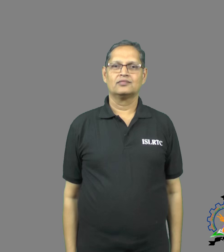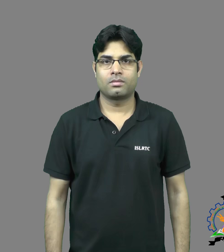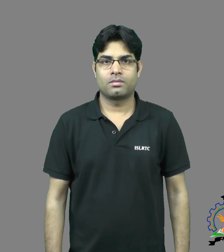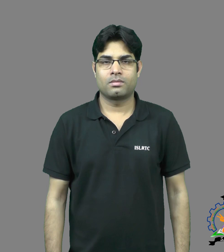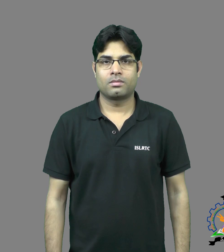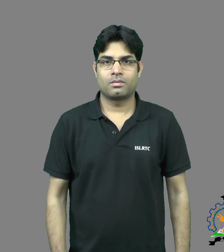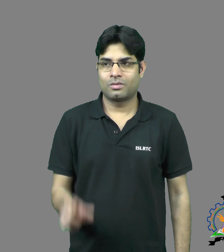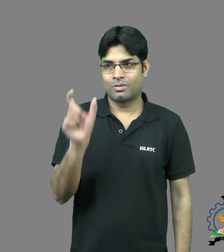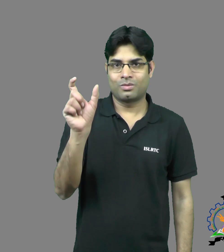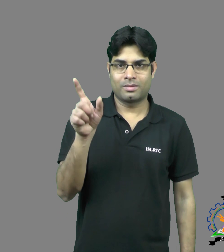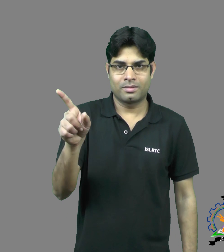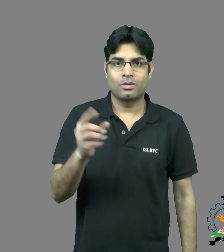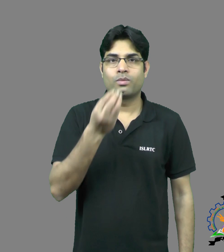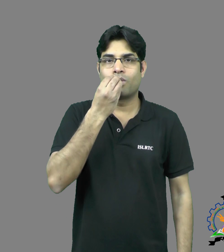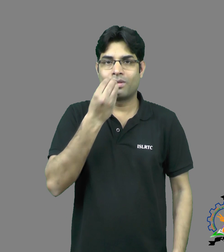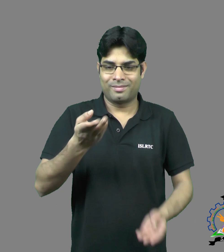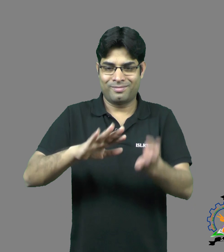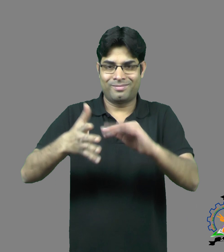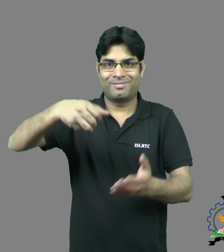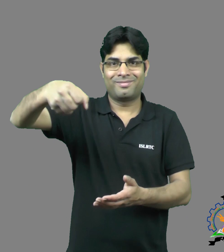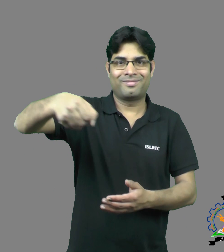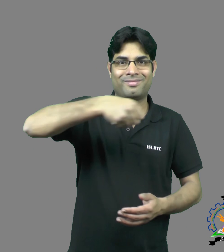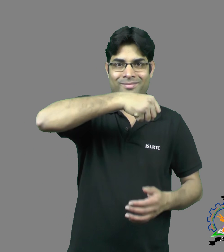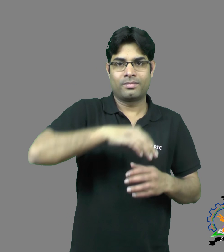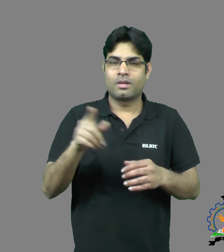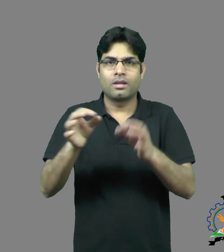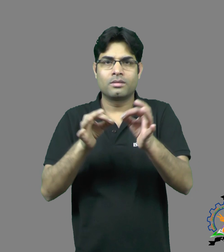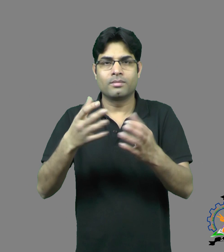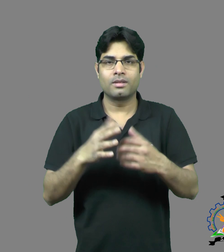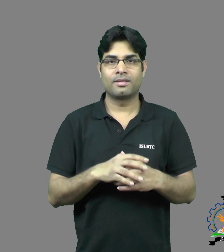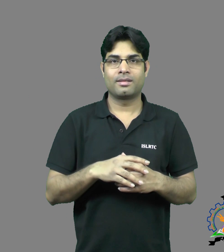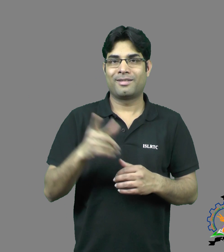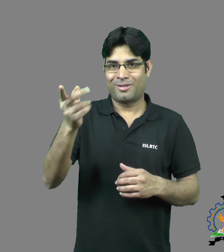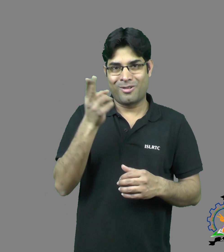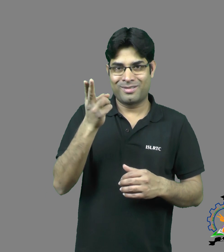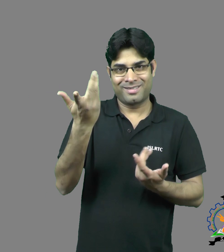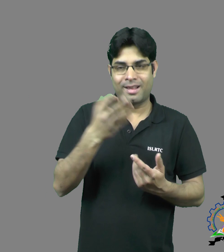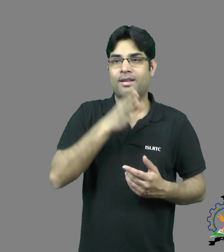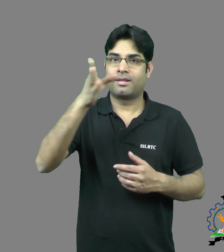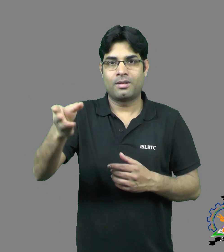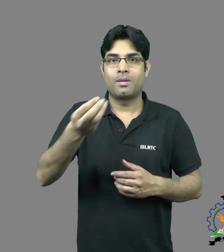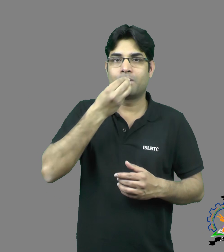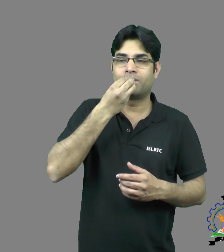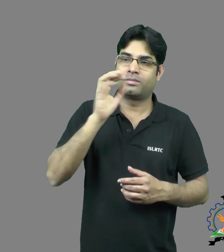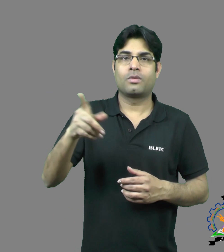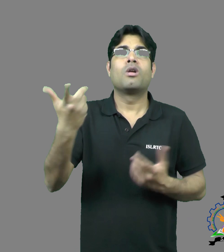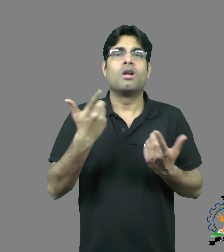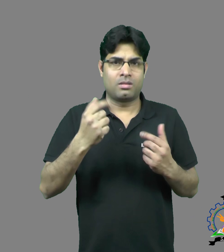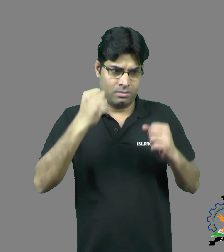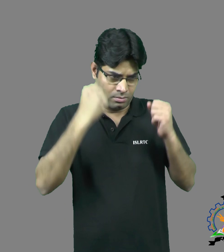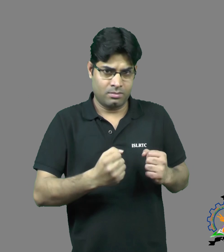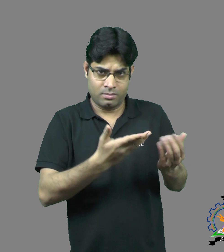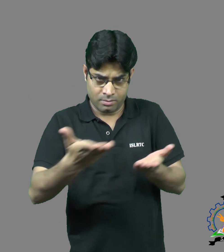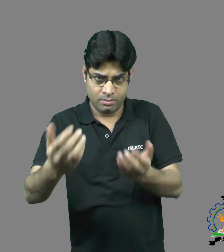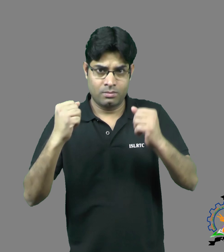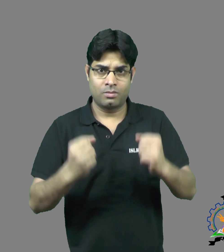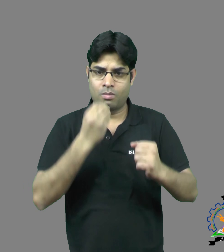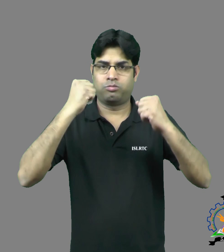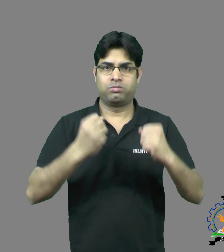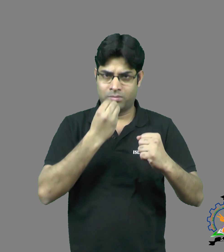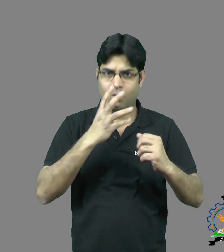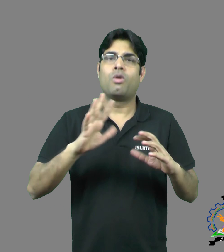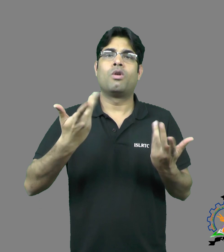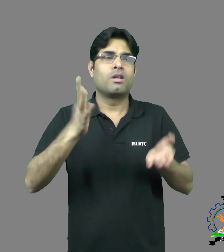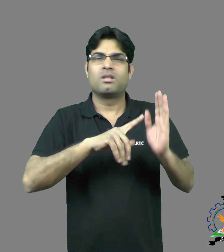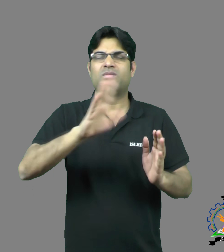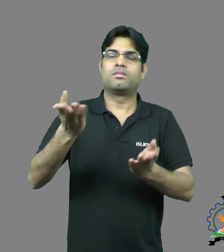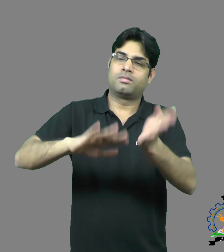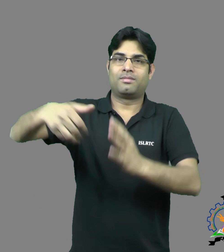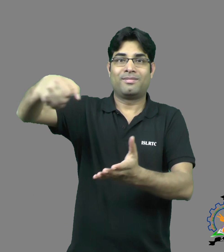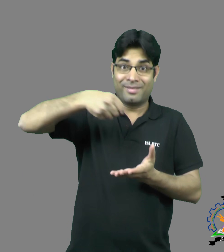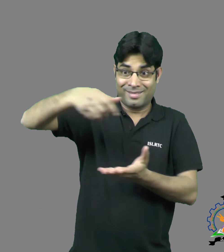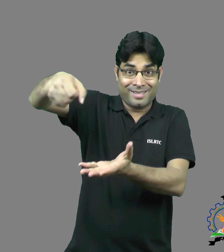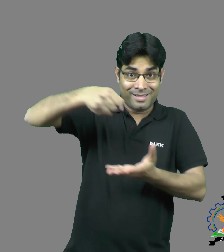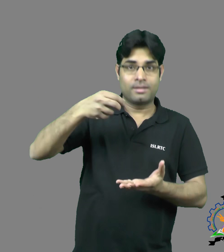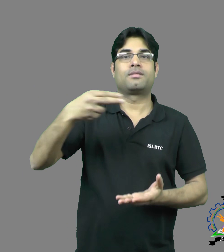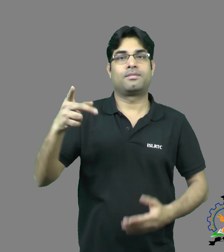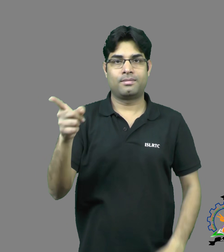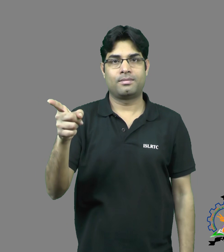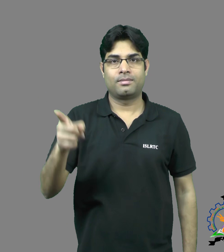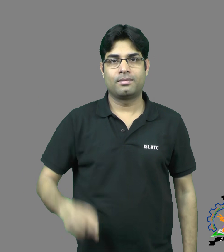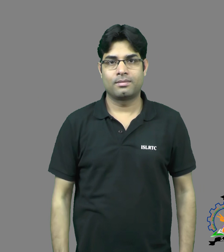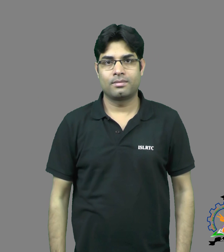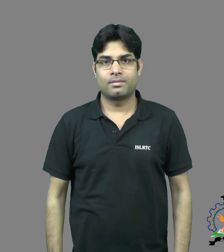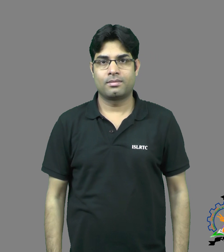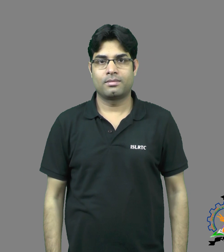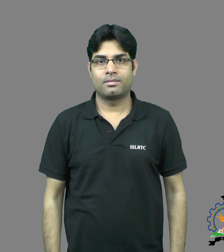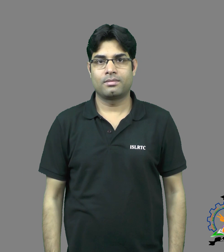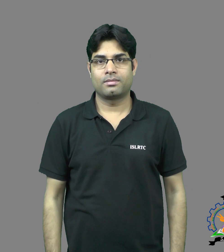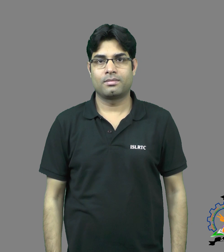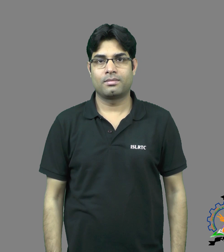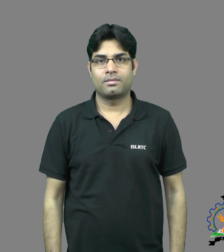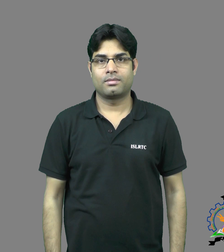Takeaway (Food)